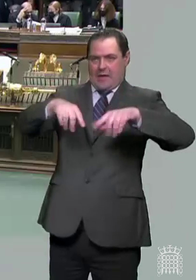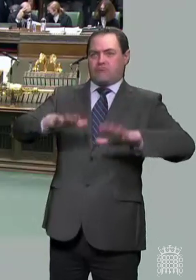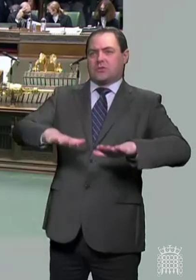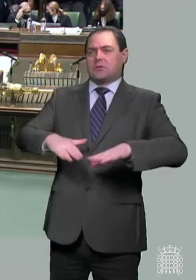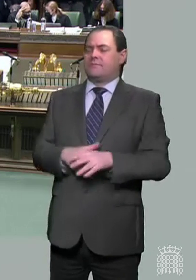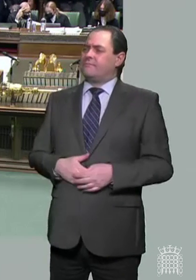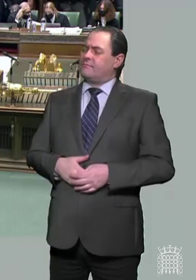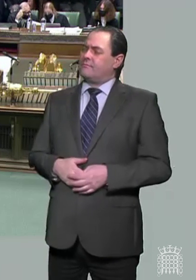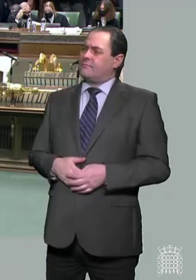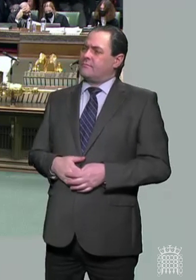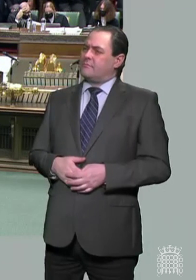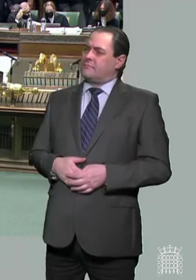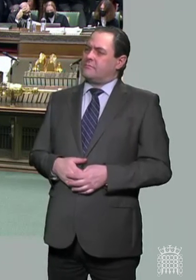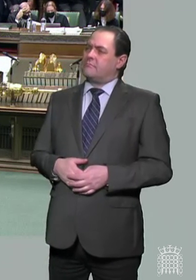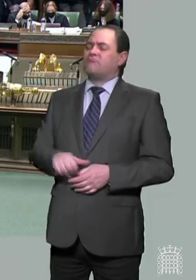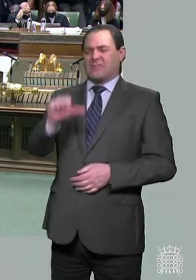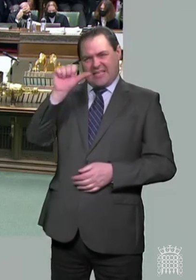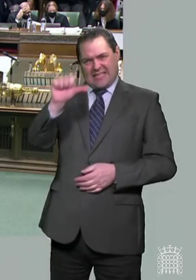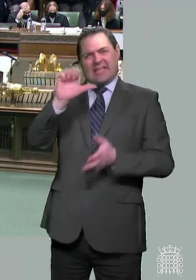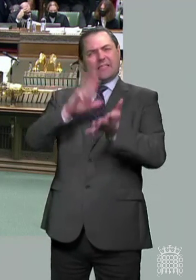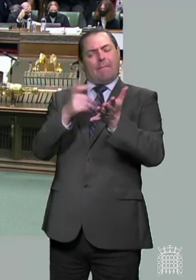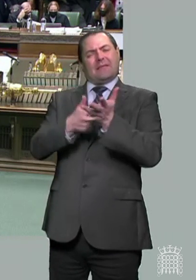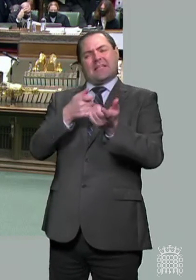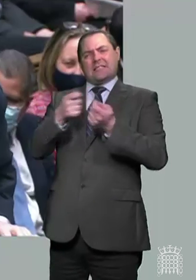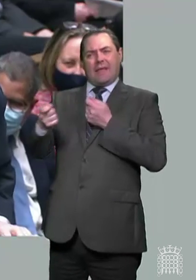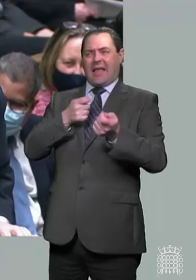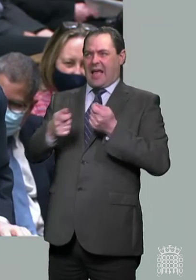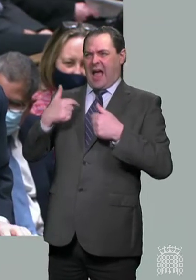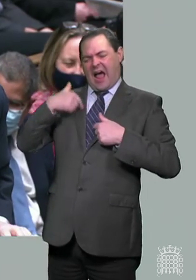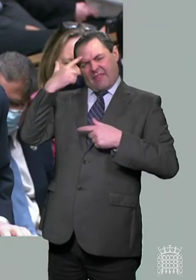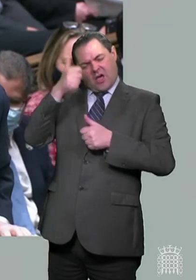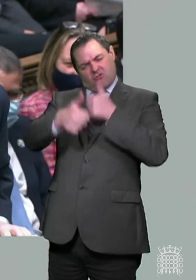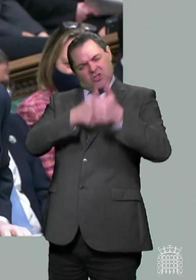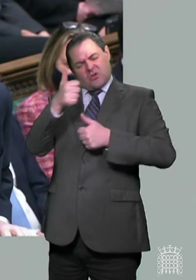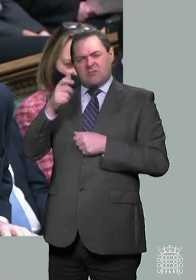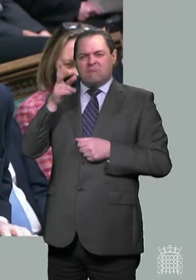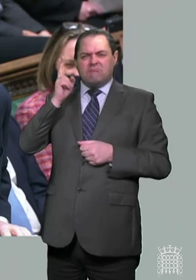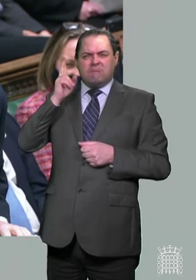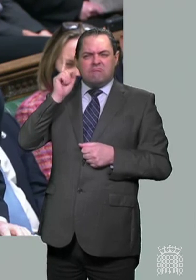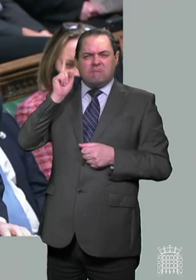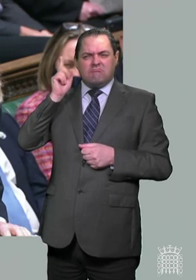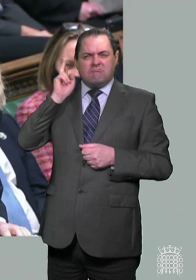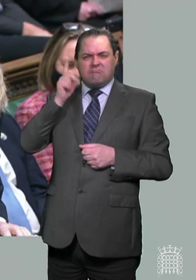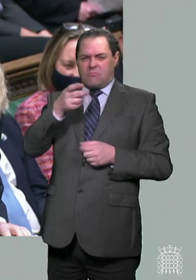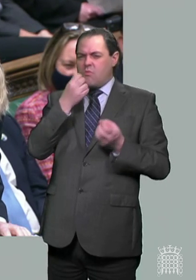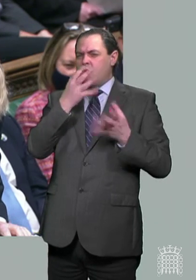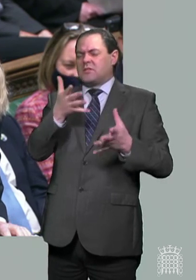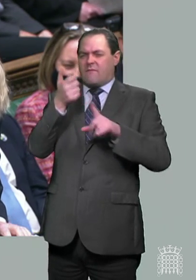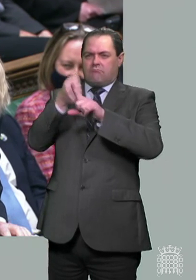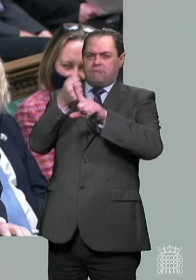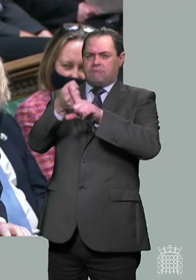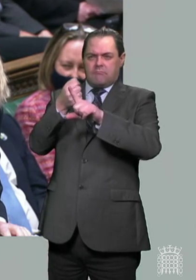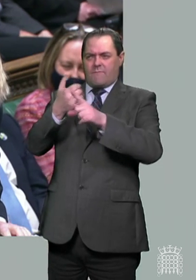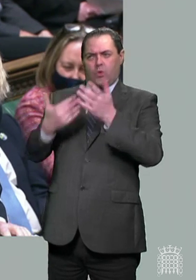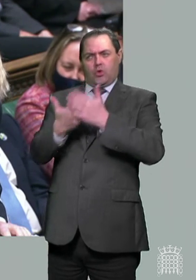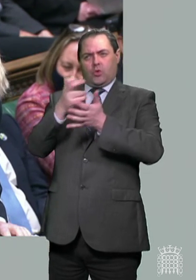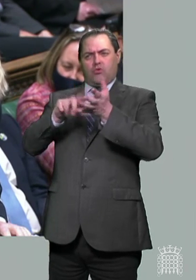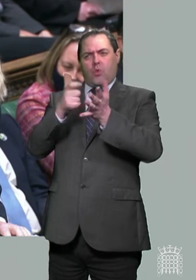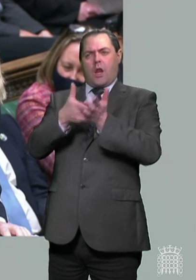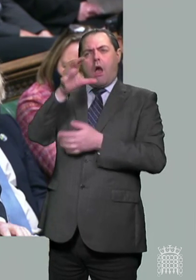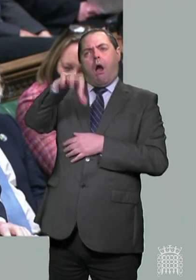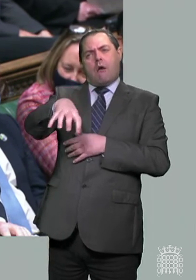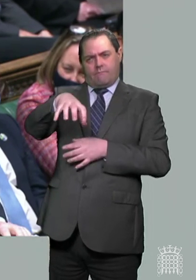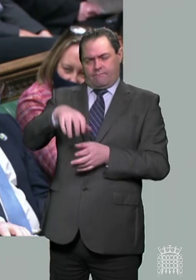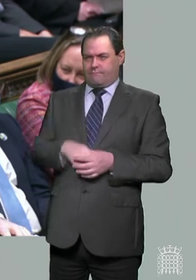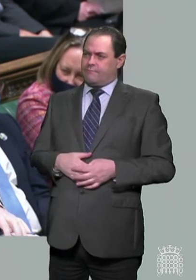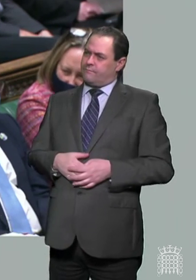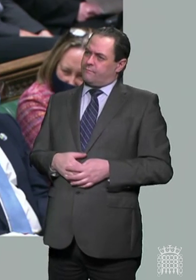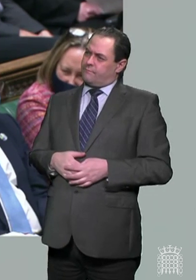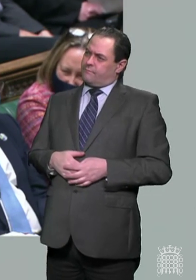Yes. I think it was only last week that I was congratulating my honourable Friend on her fantastic advocacy for nuclear in Ynys Môn.